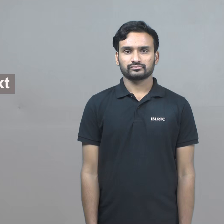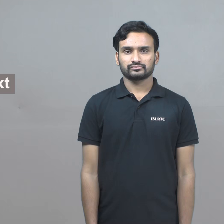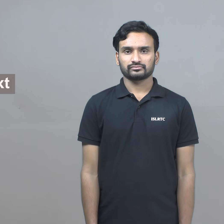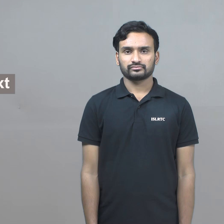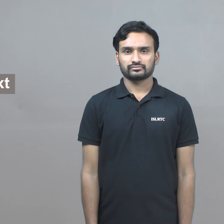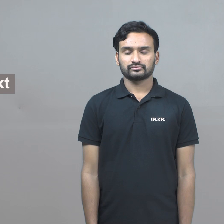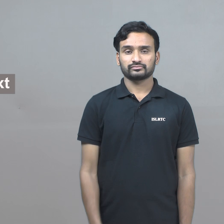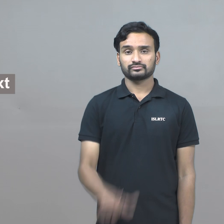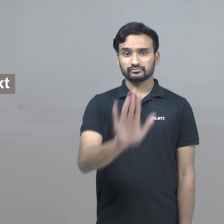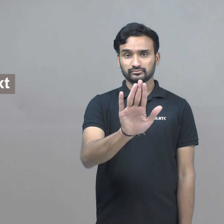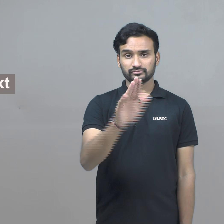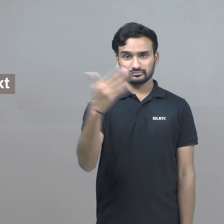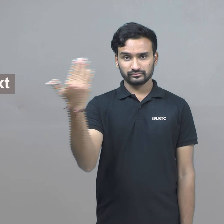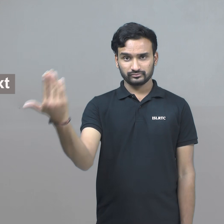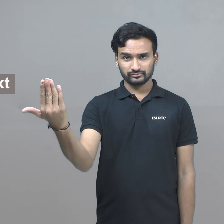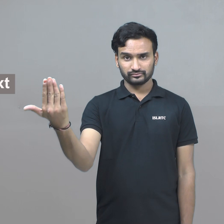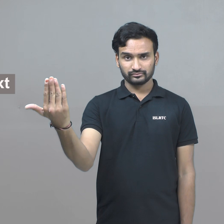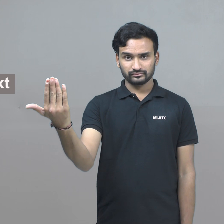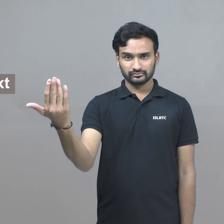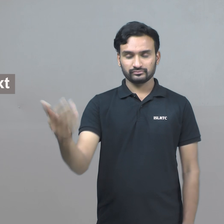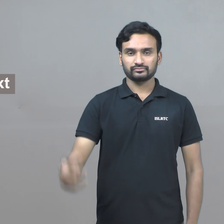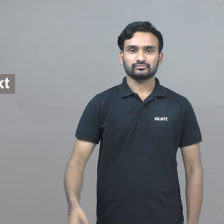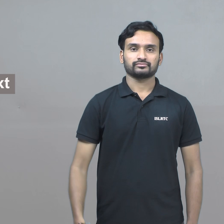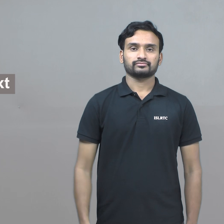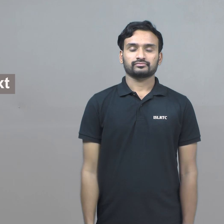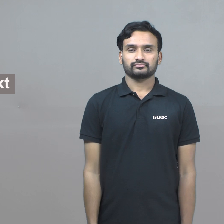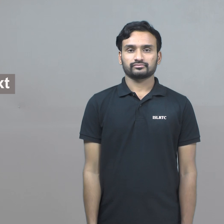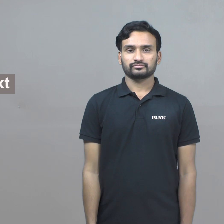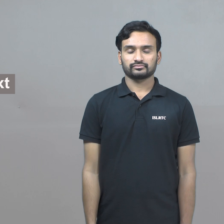Next (TV Channel Book Page Etc)